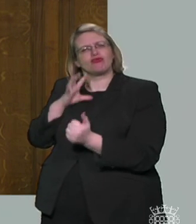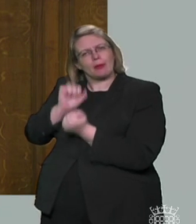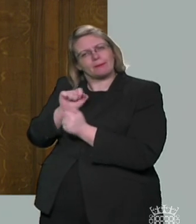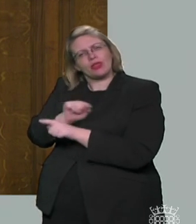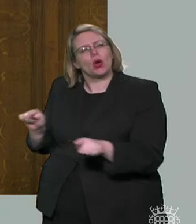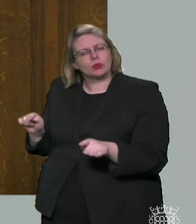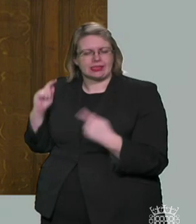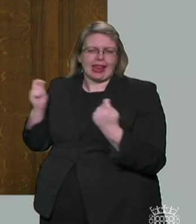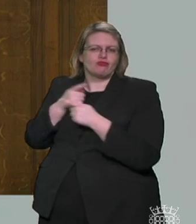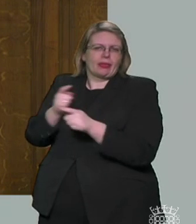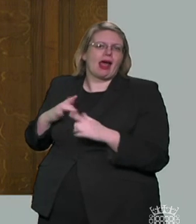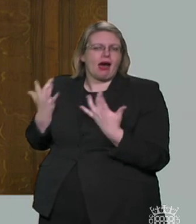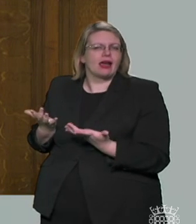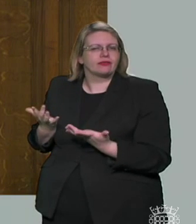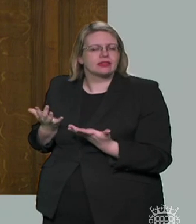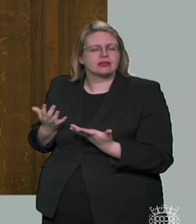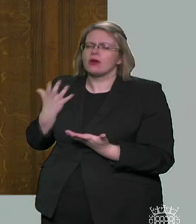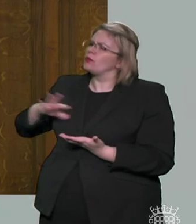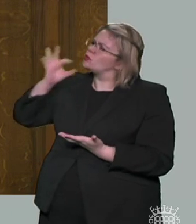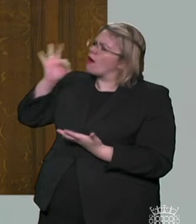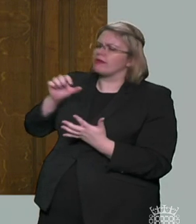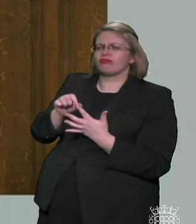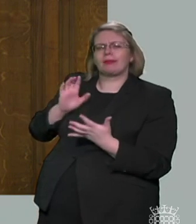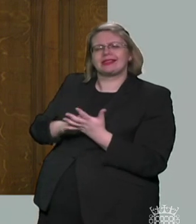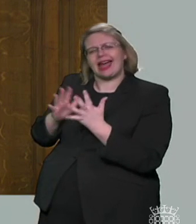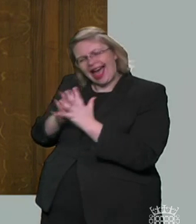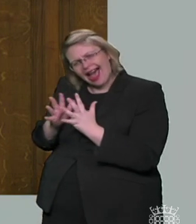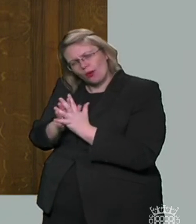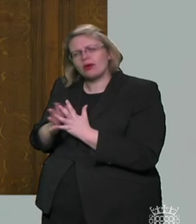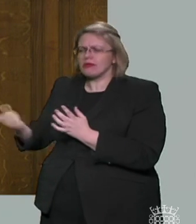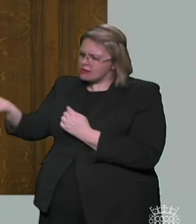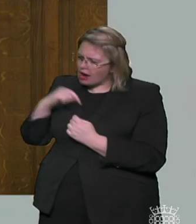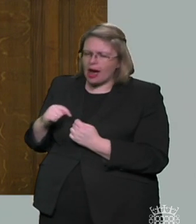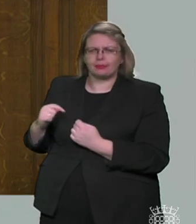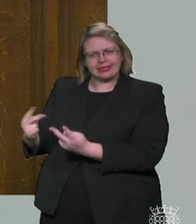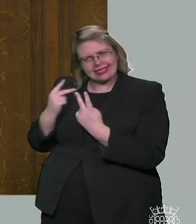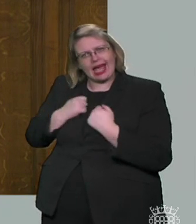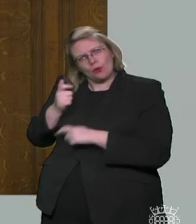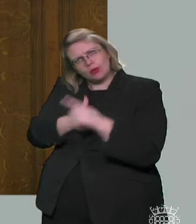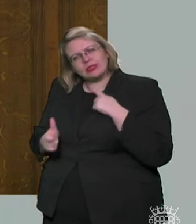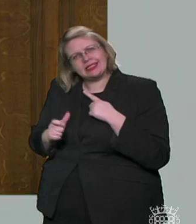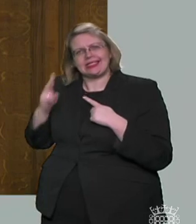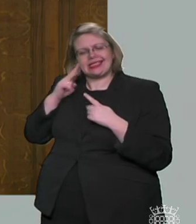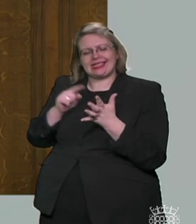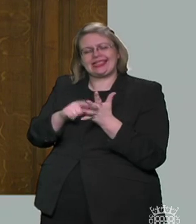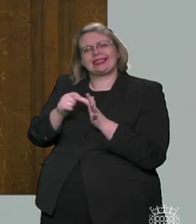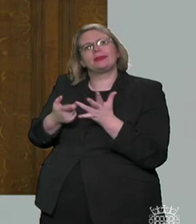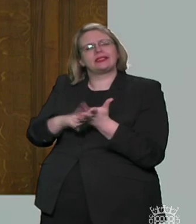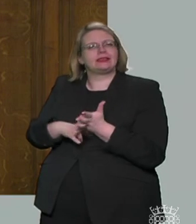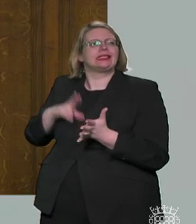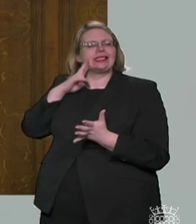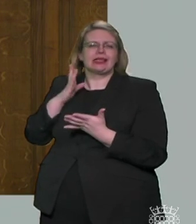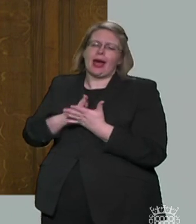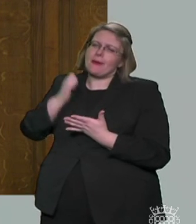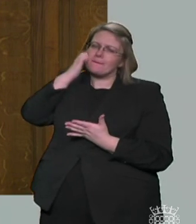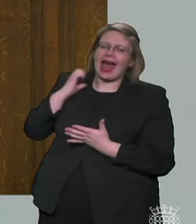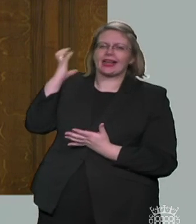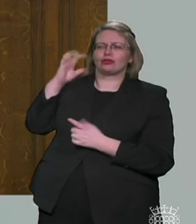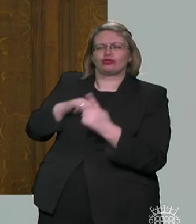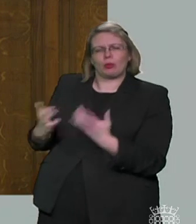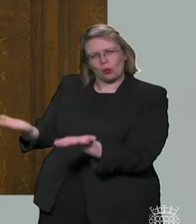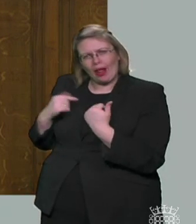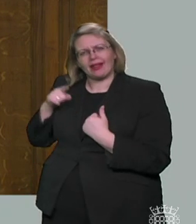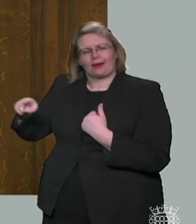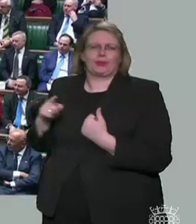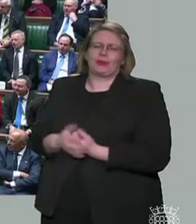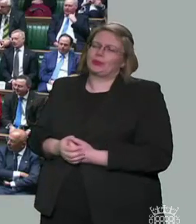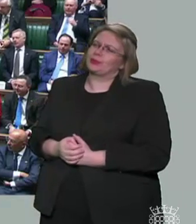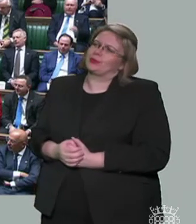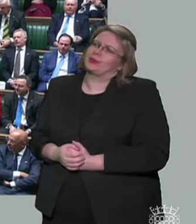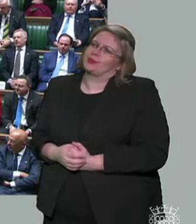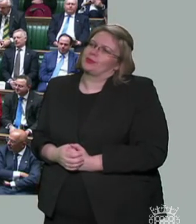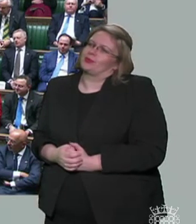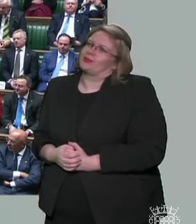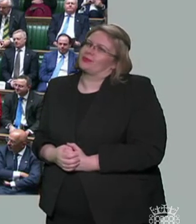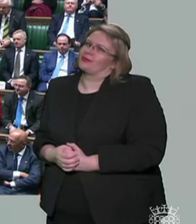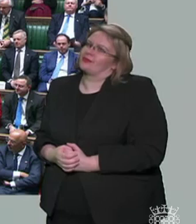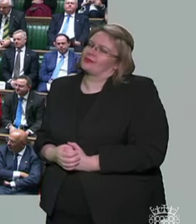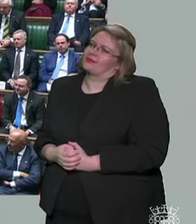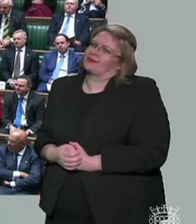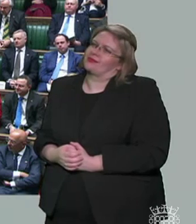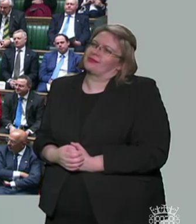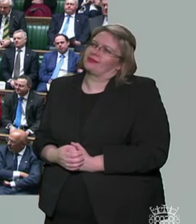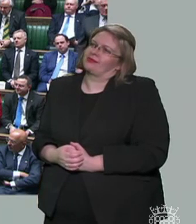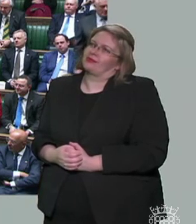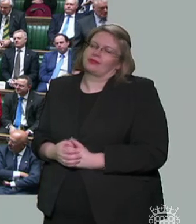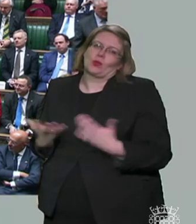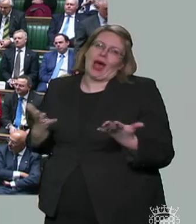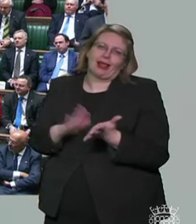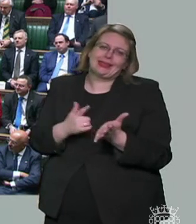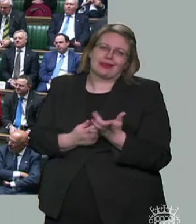The one way that he can do that for my community in Tipton is to come to Tipton to see that beating heart of the Black Country, and we will welcome him with open arms.